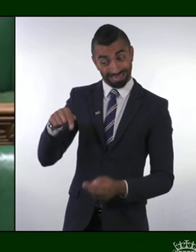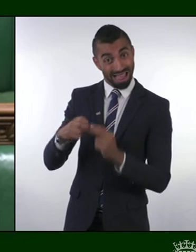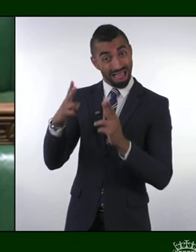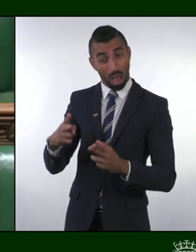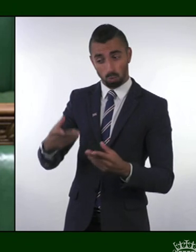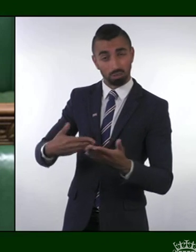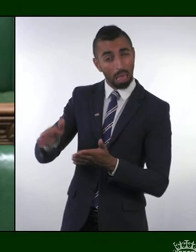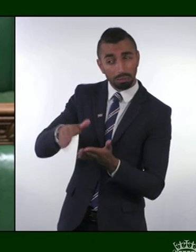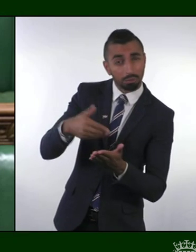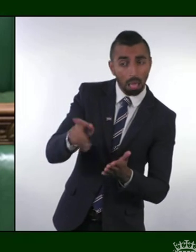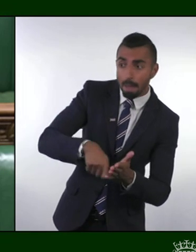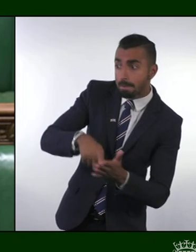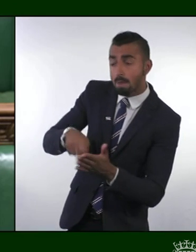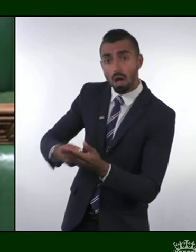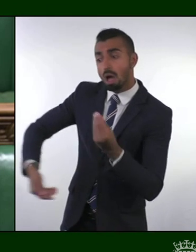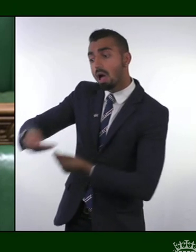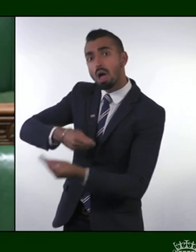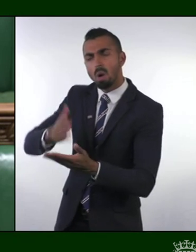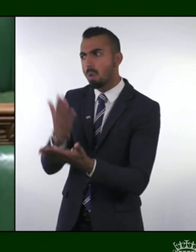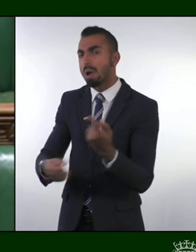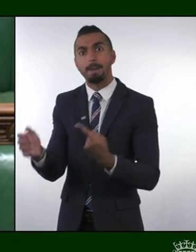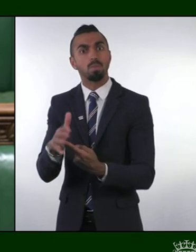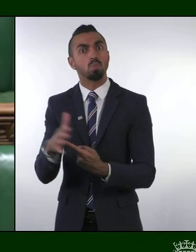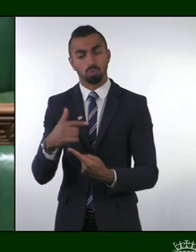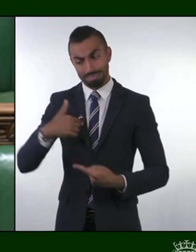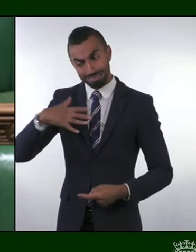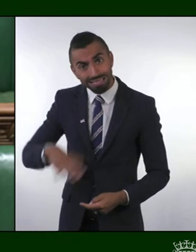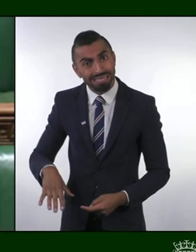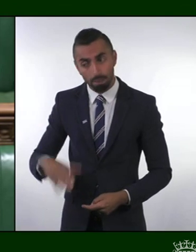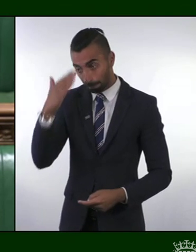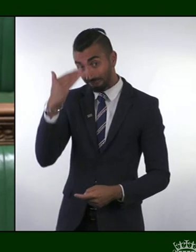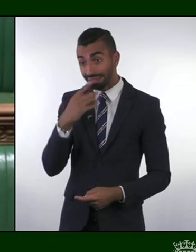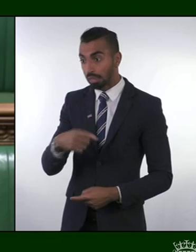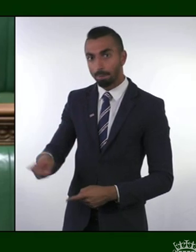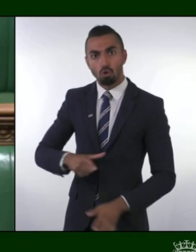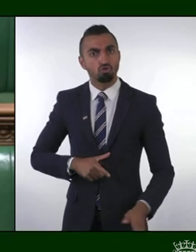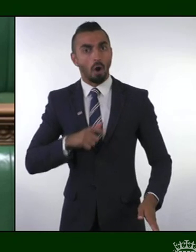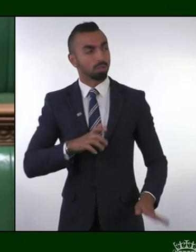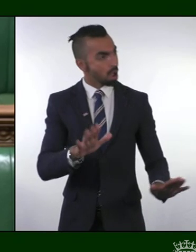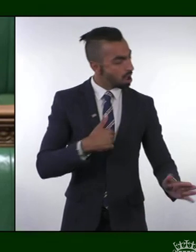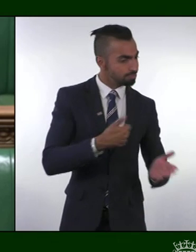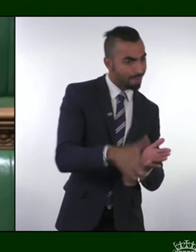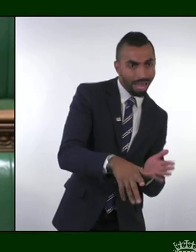We need people to feel confident—confident to buy, sell, renovate, move and improve.